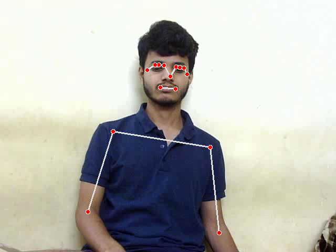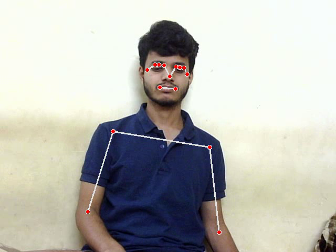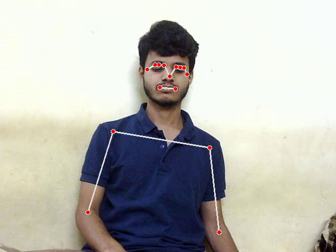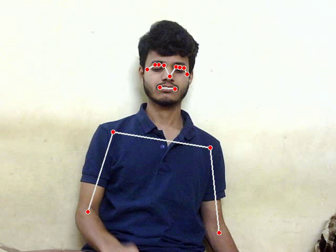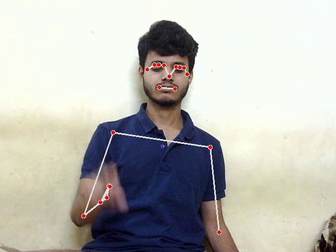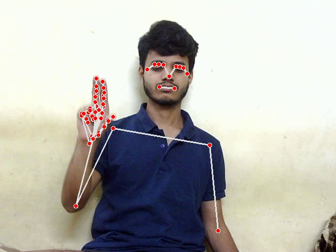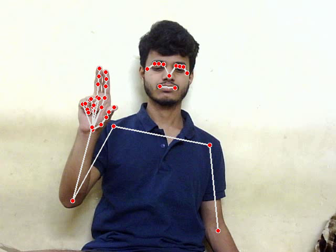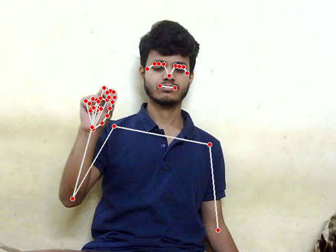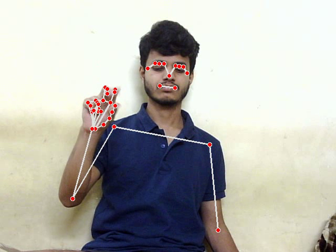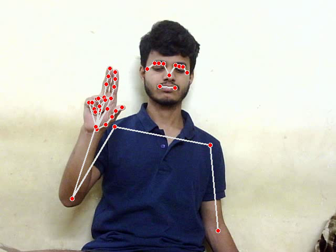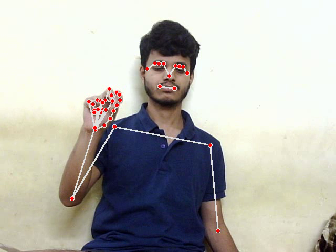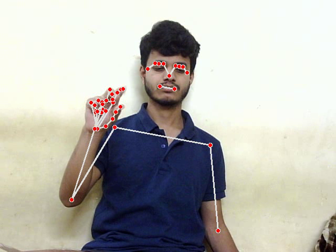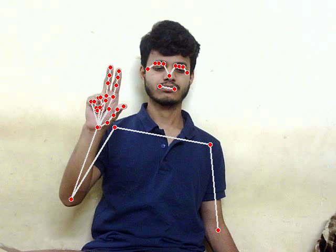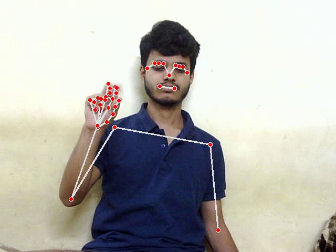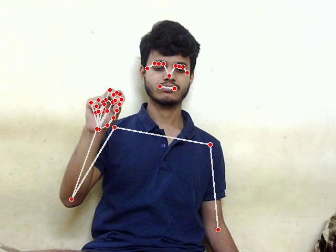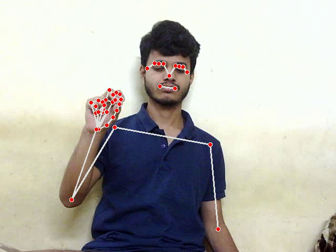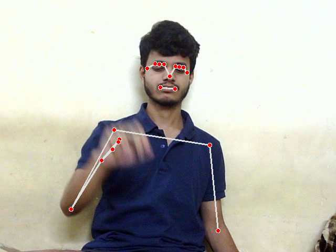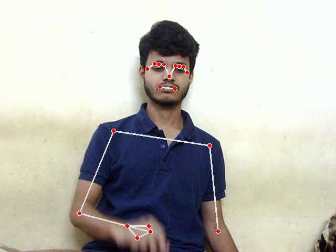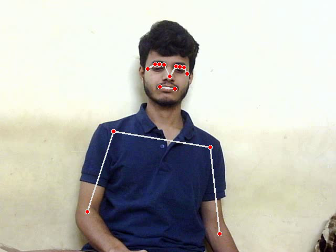no